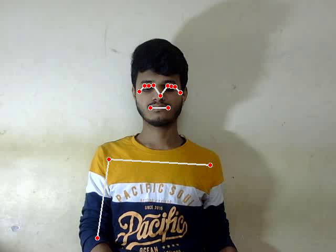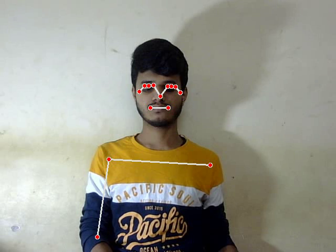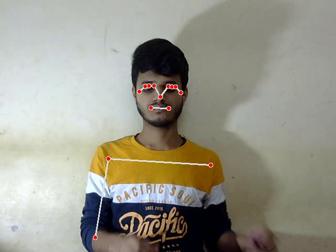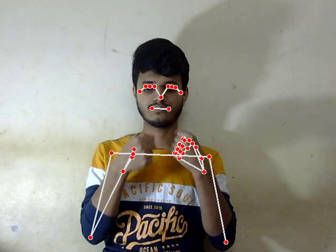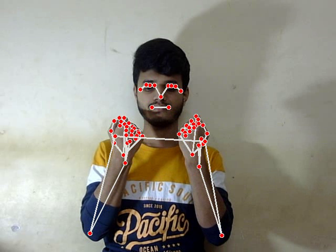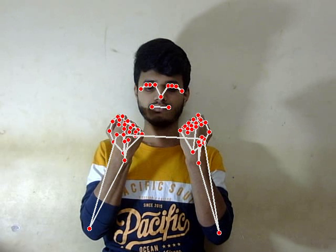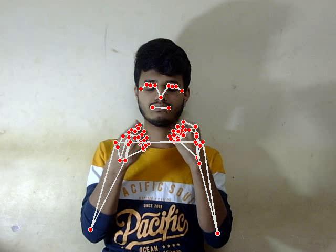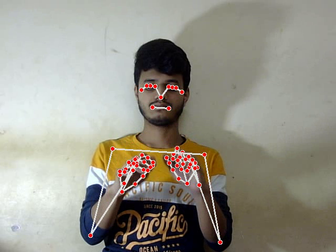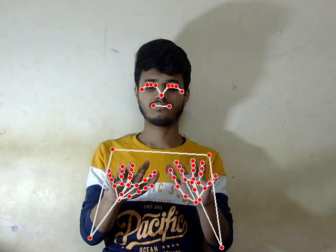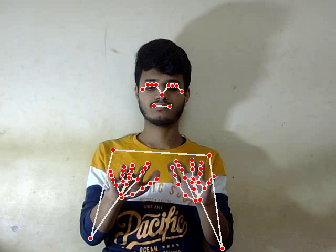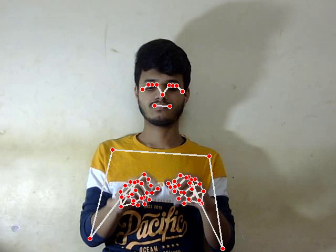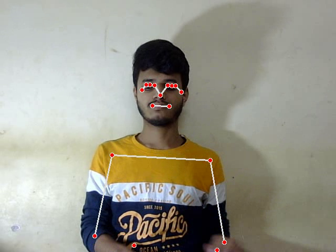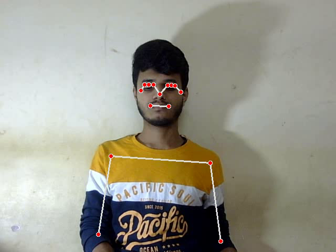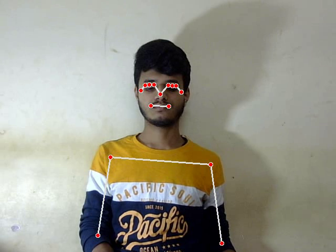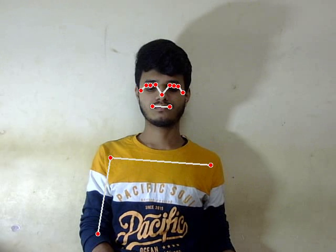finish